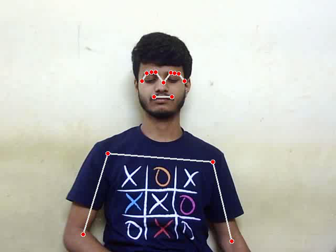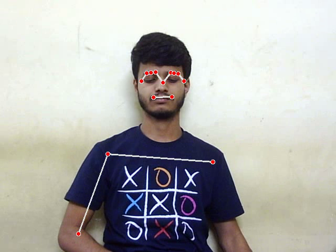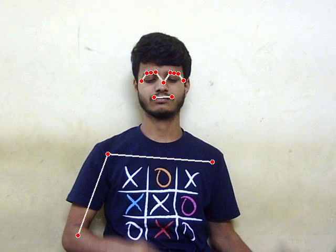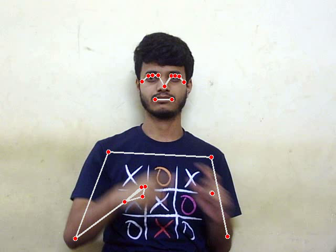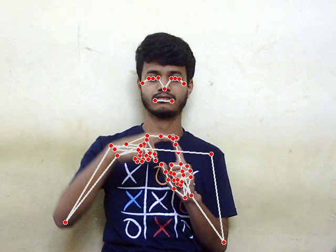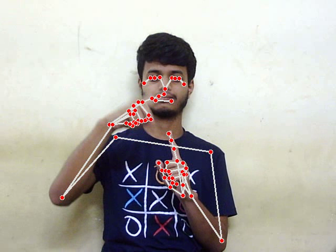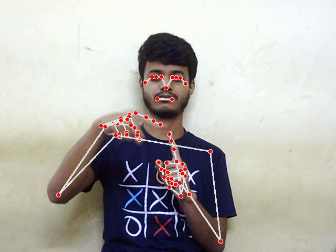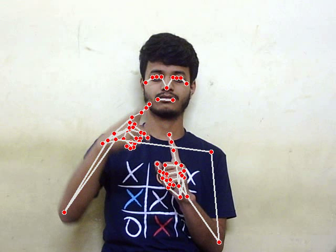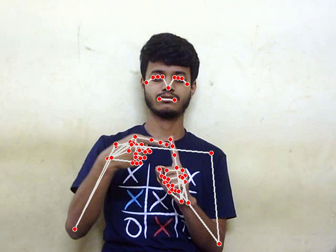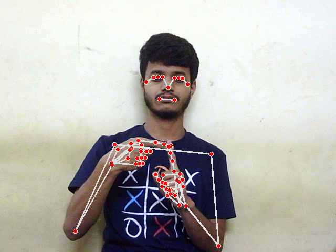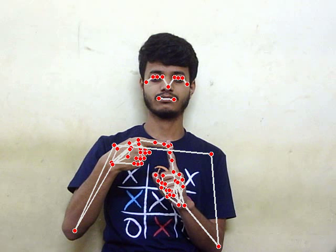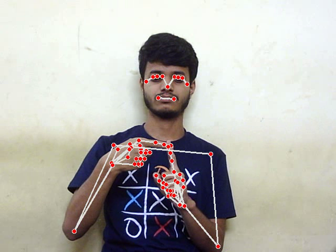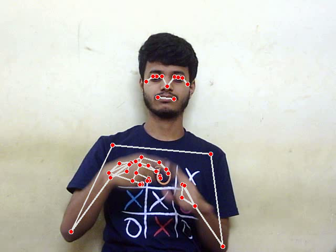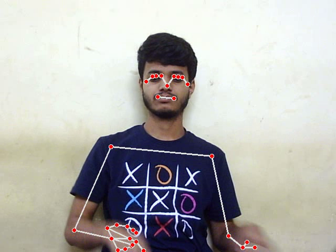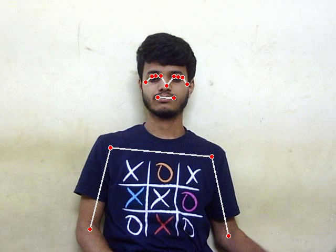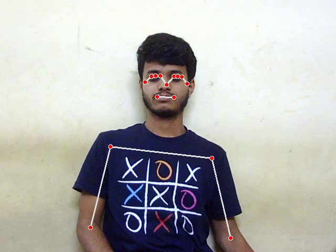when